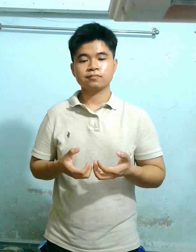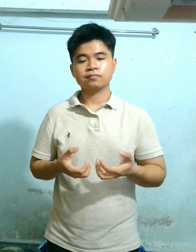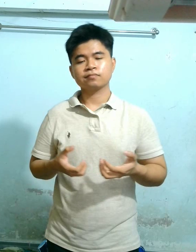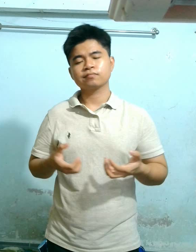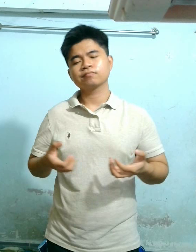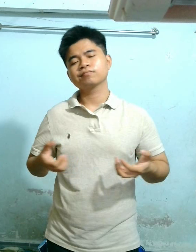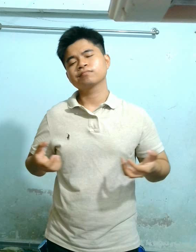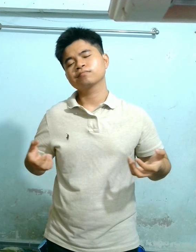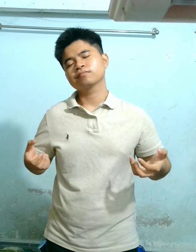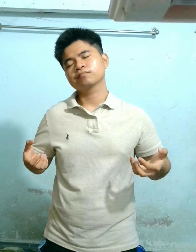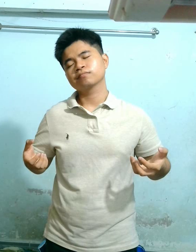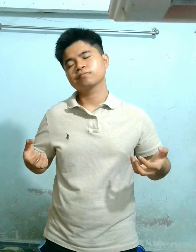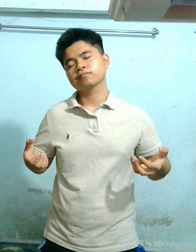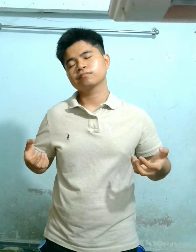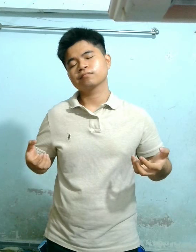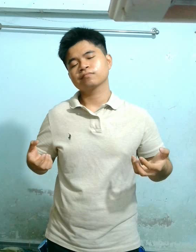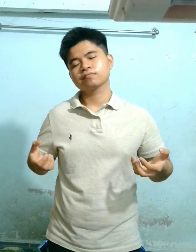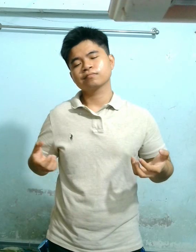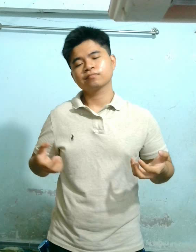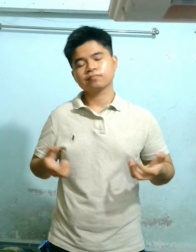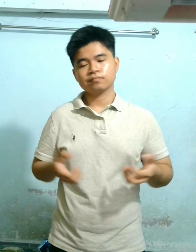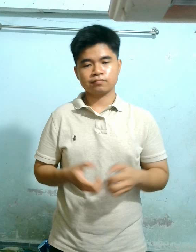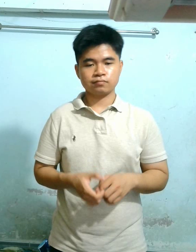chia cat